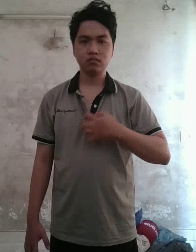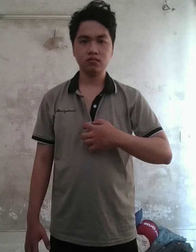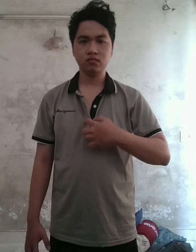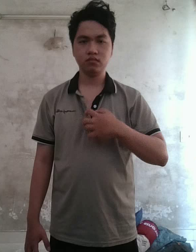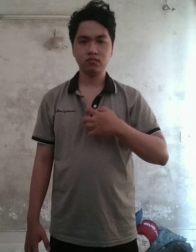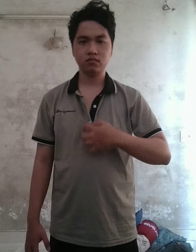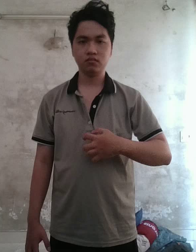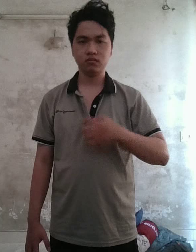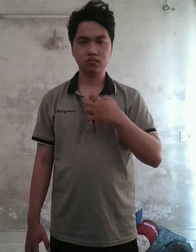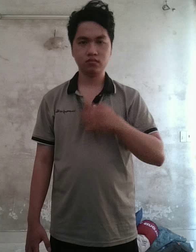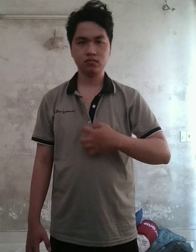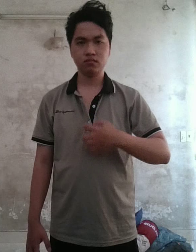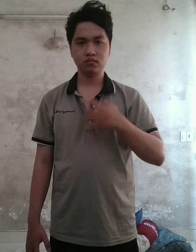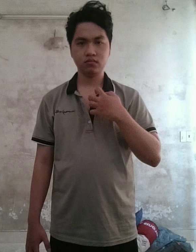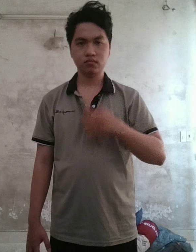ghen